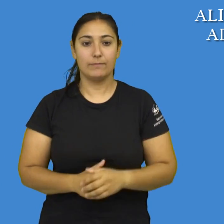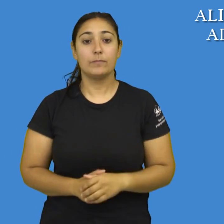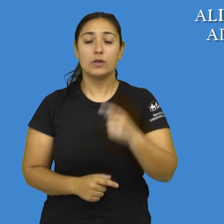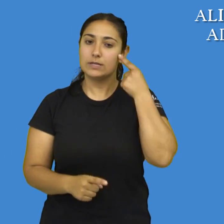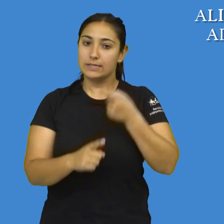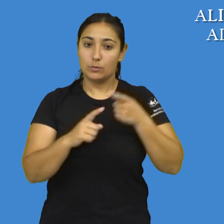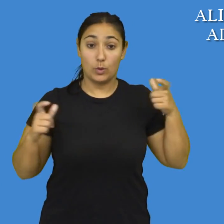objetivo